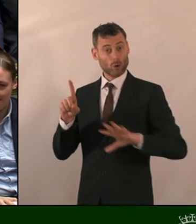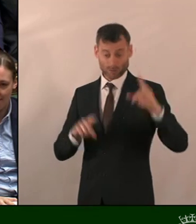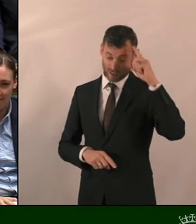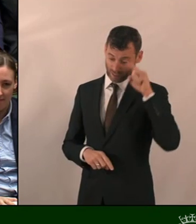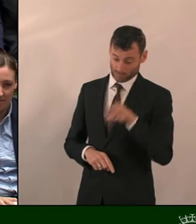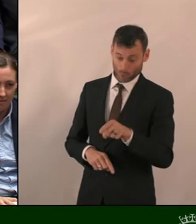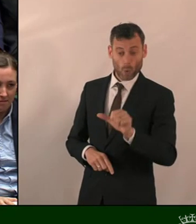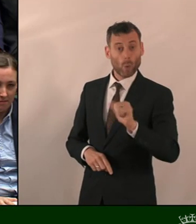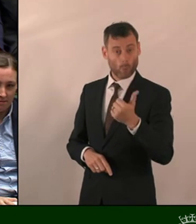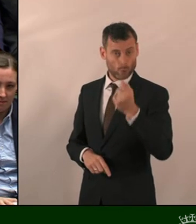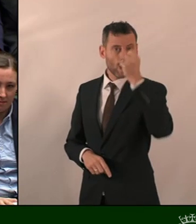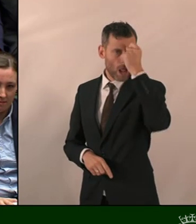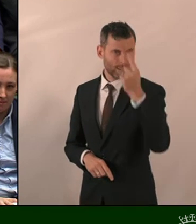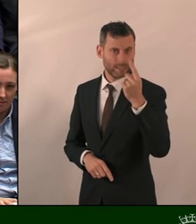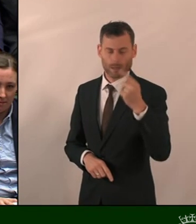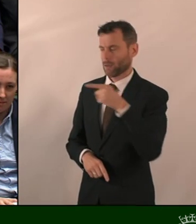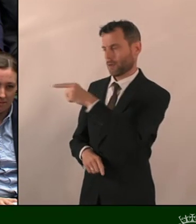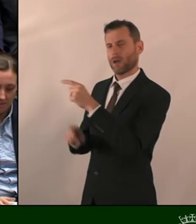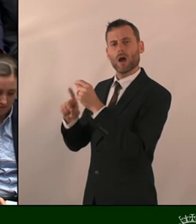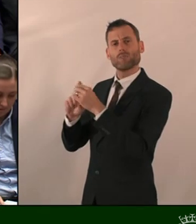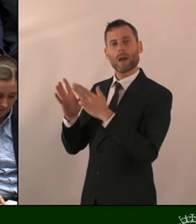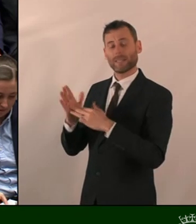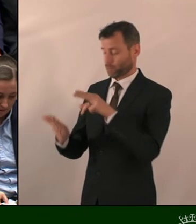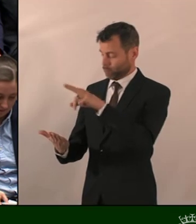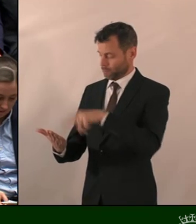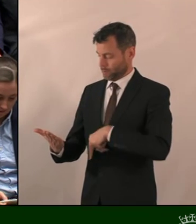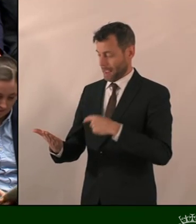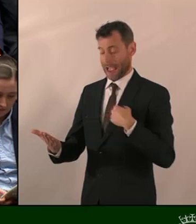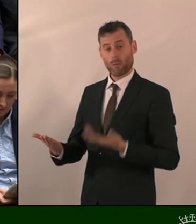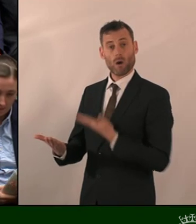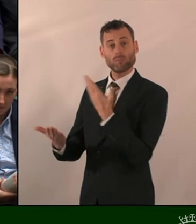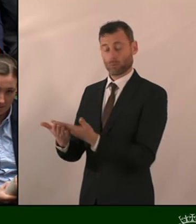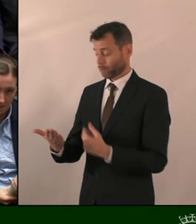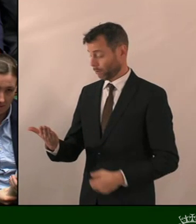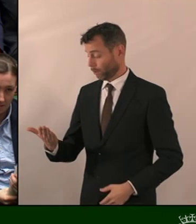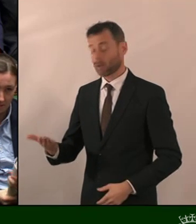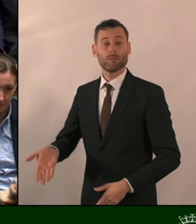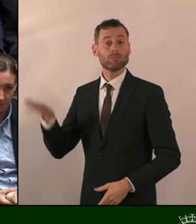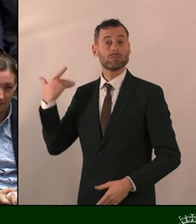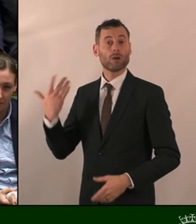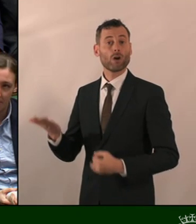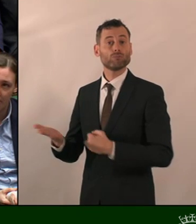The Prime Minister rejected these proposals within a few short hours.